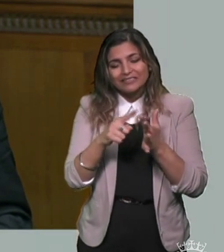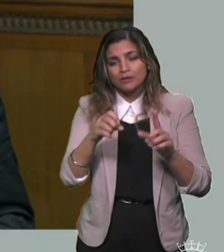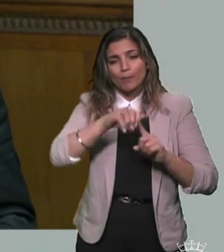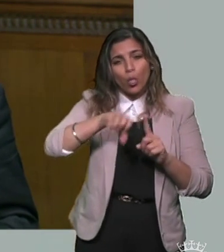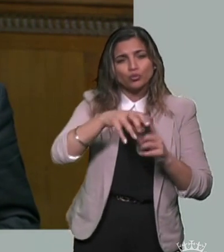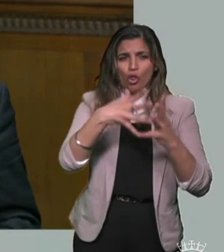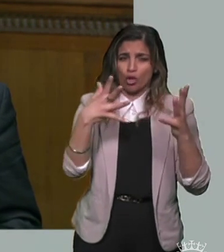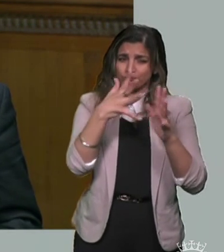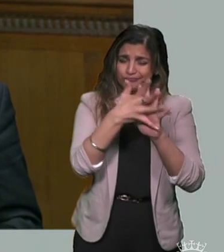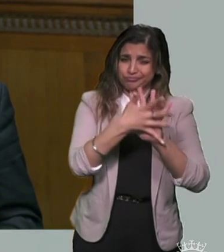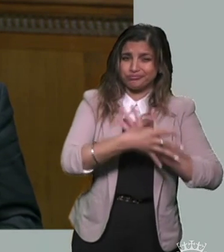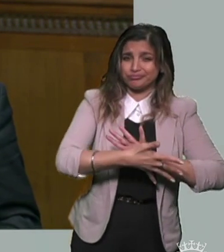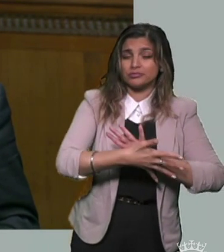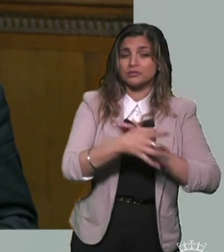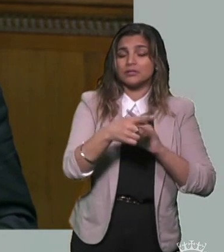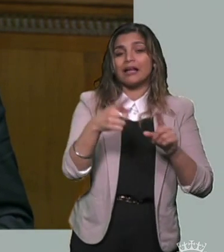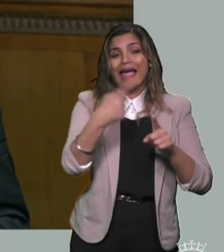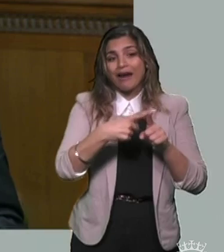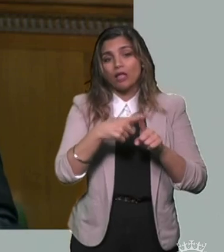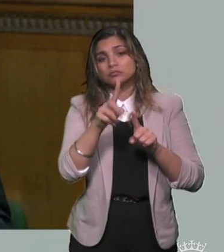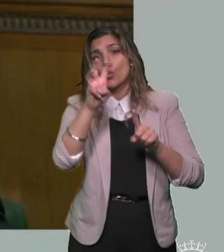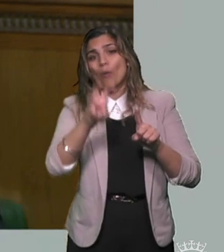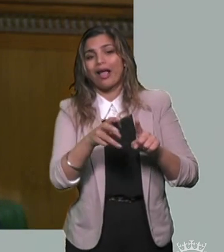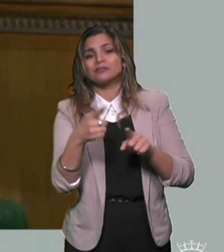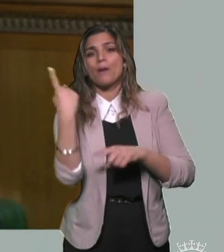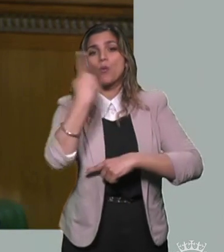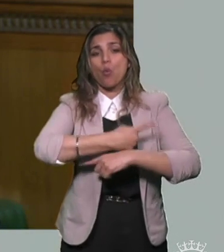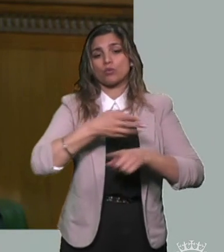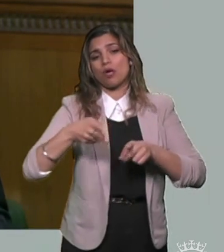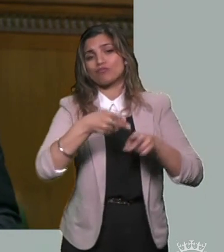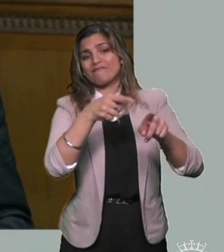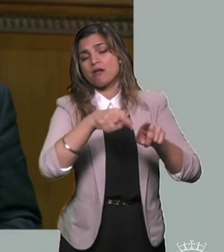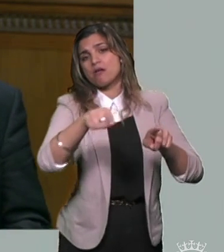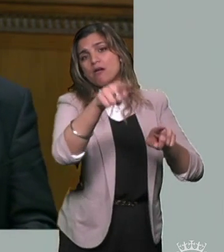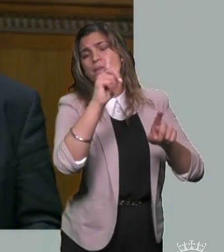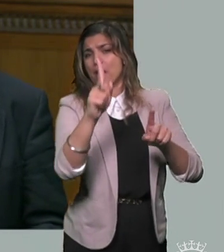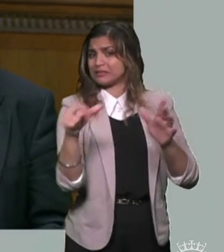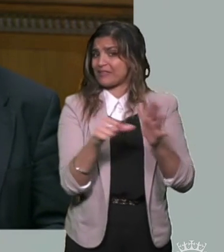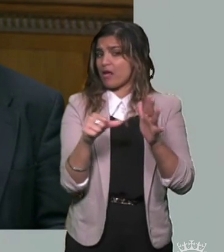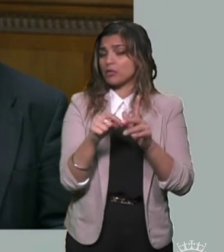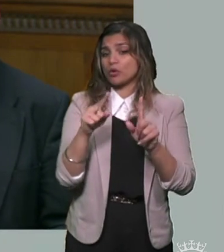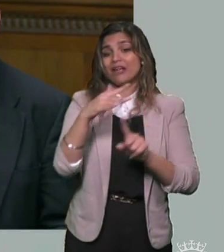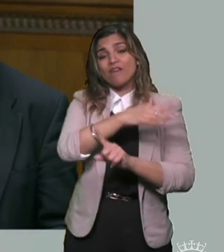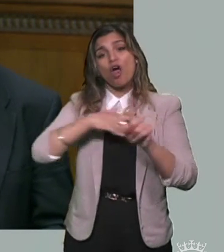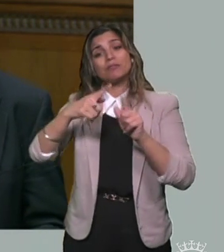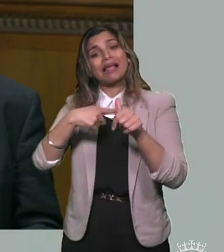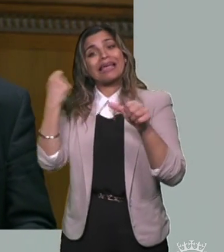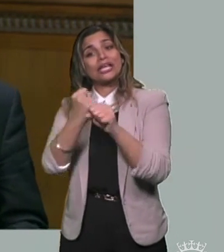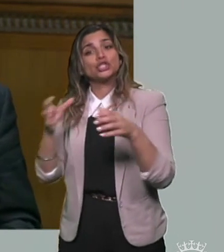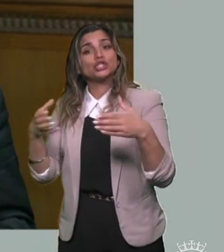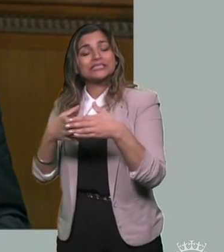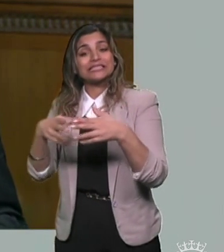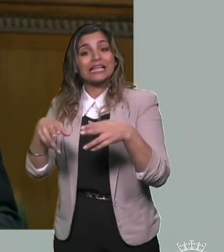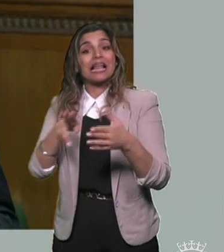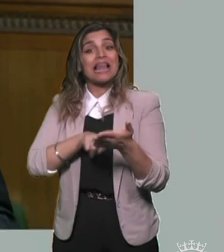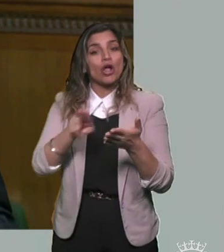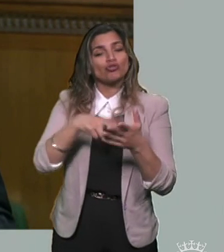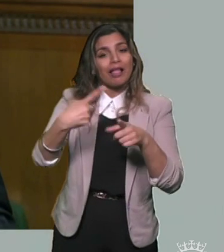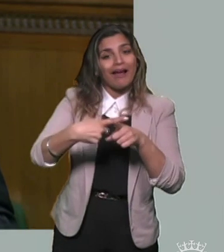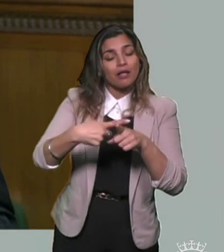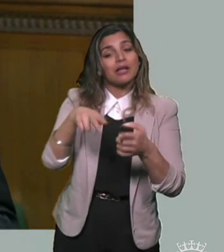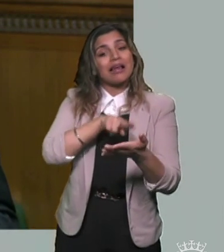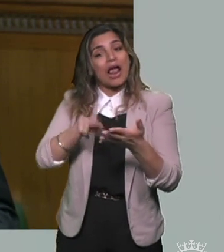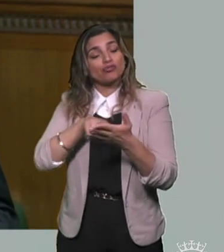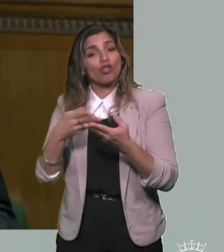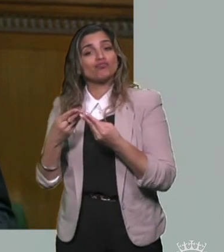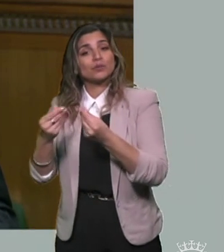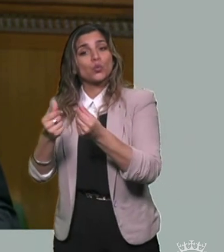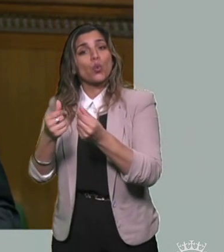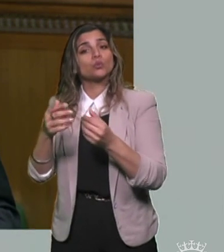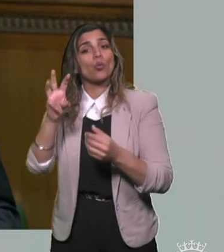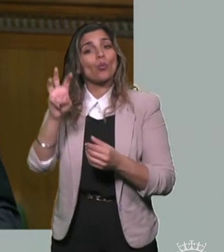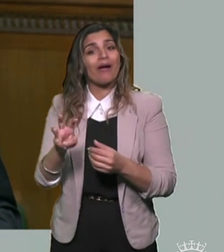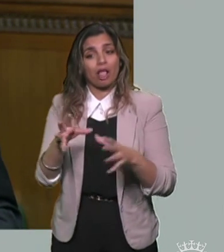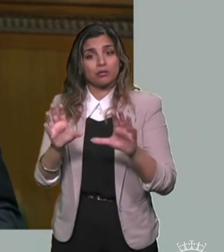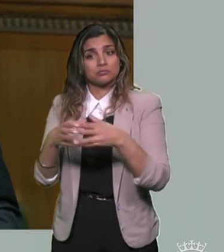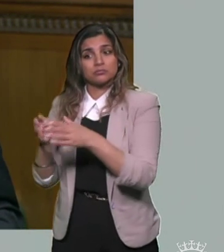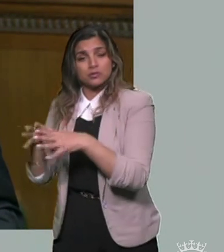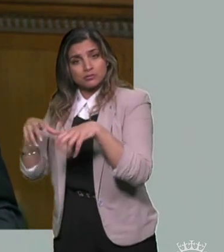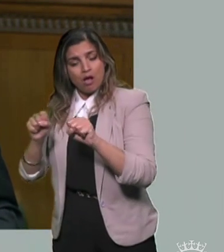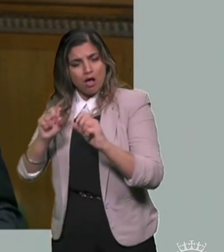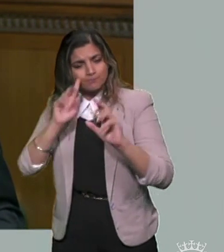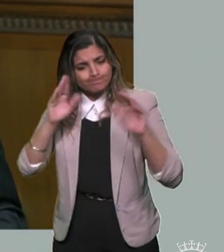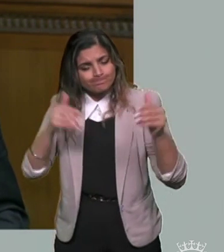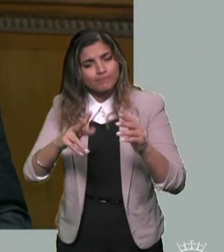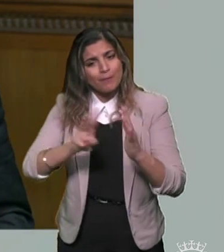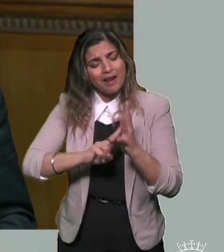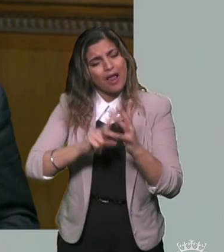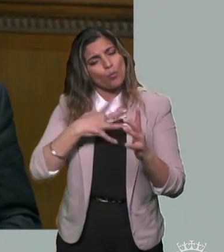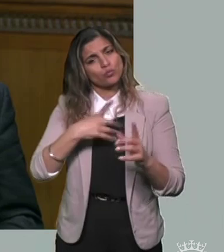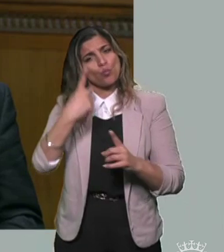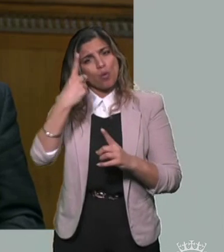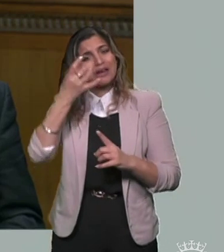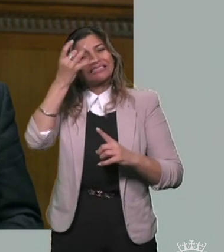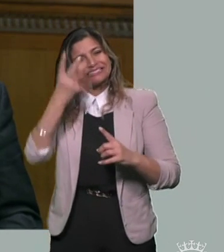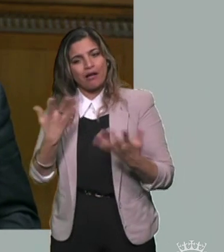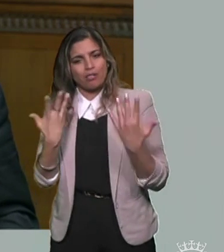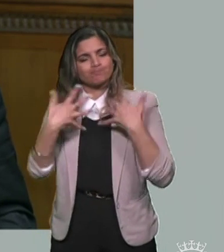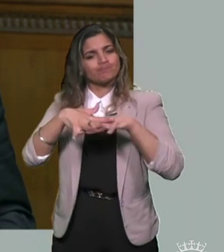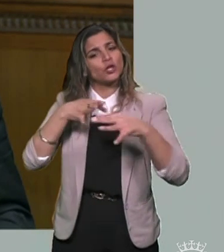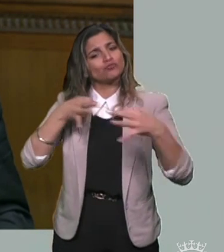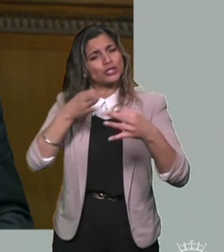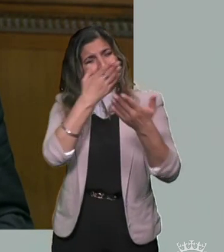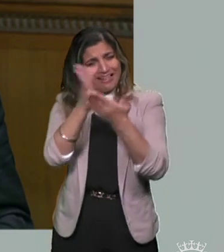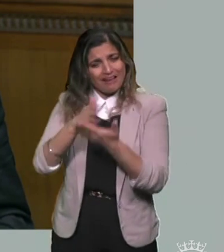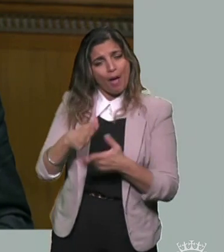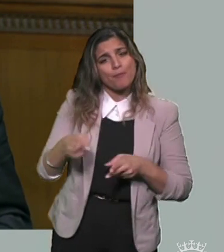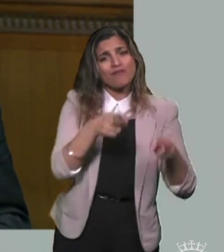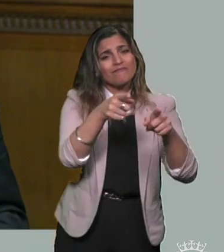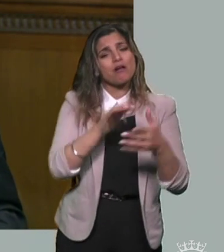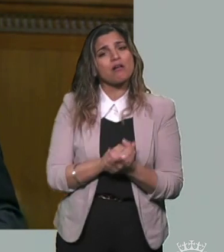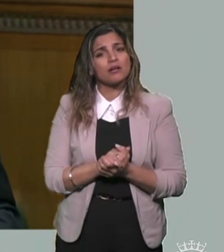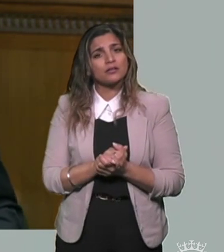The river crosses the border between England and Wales, but so far it is has proven impossible to get the Environment Agency, Natural England and Natural Resources Wales even to begin planning a single, integrated, long-term strategy to clean up the river.